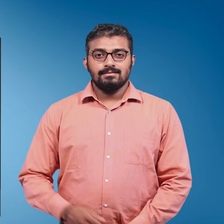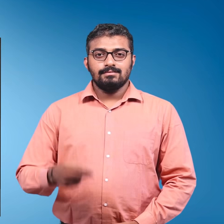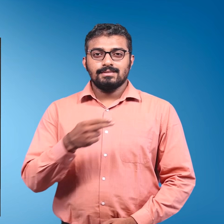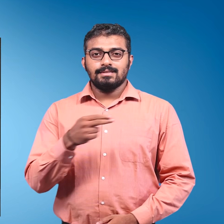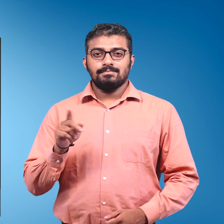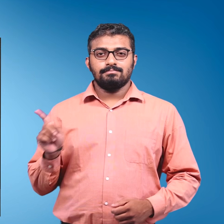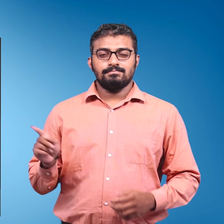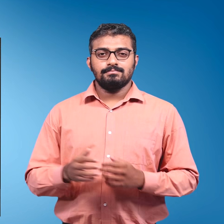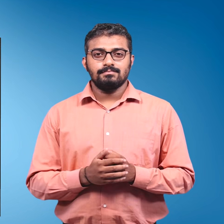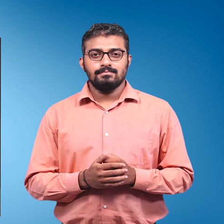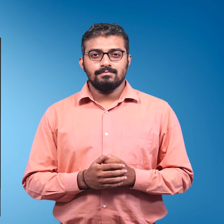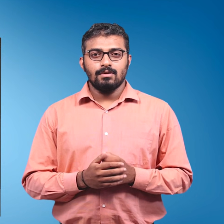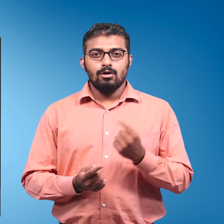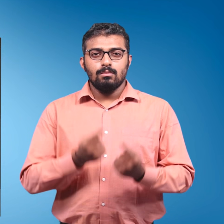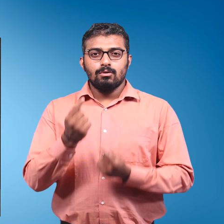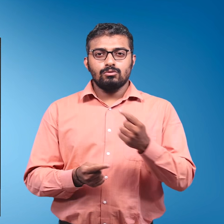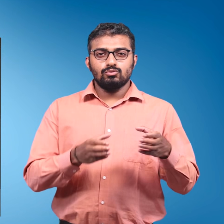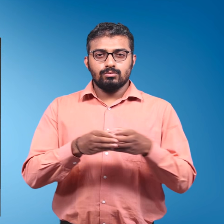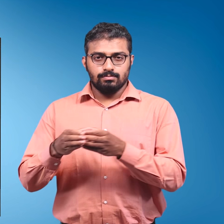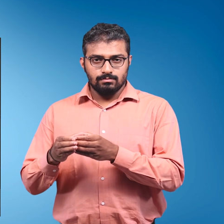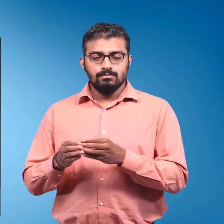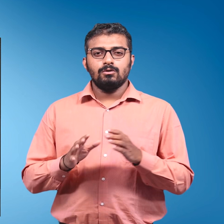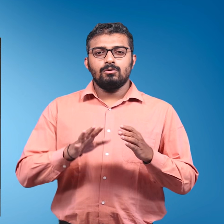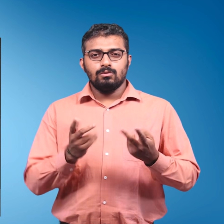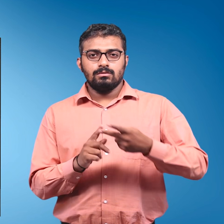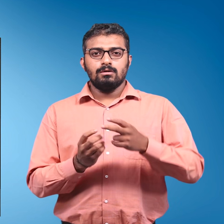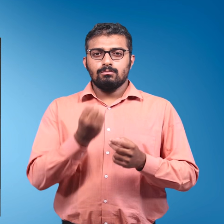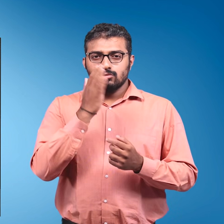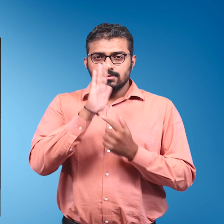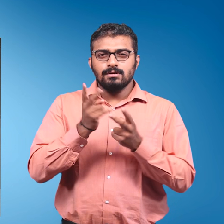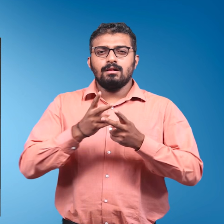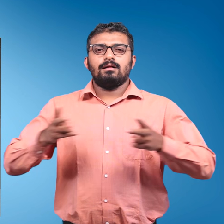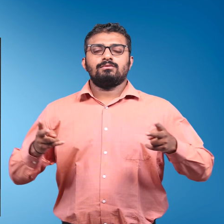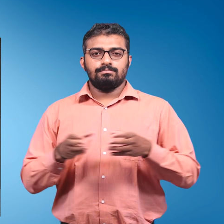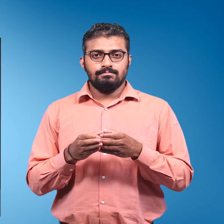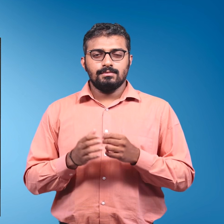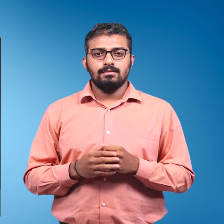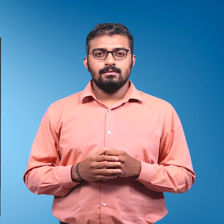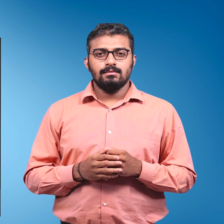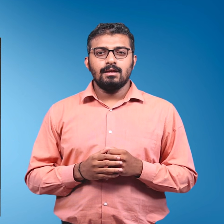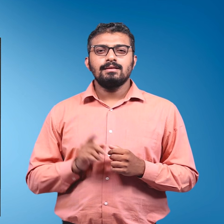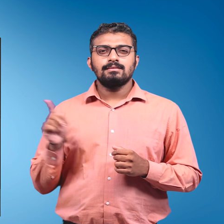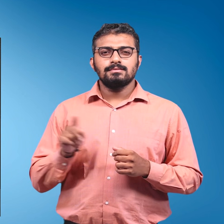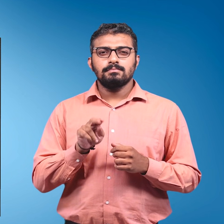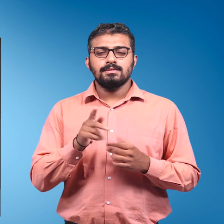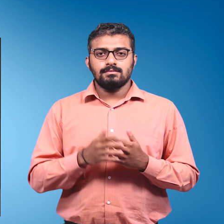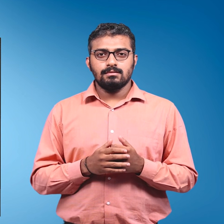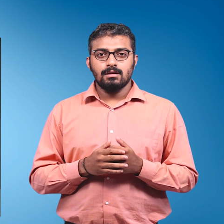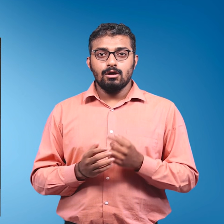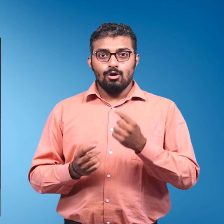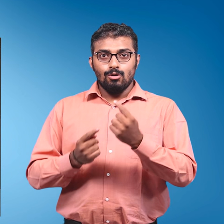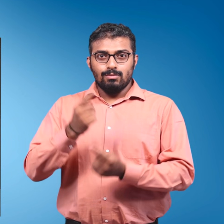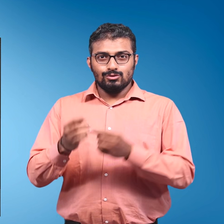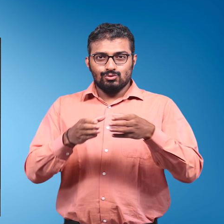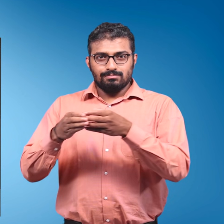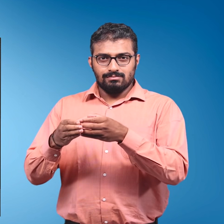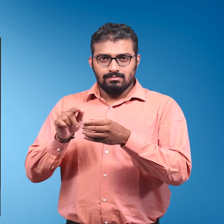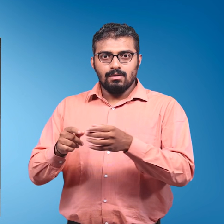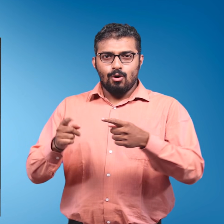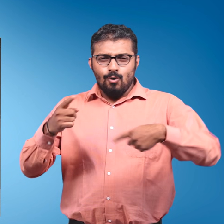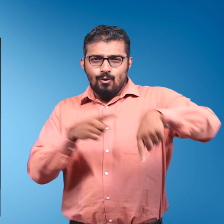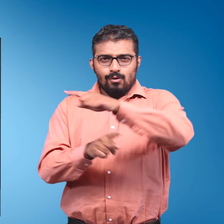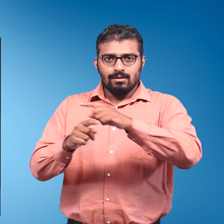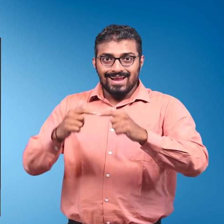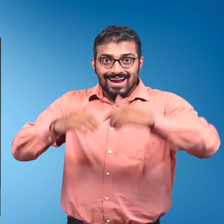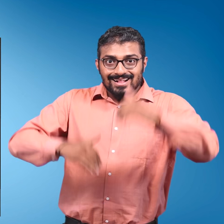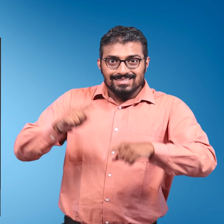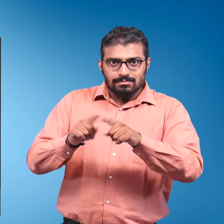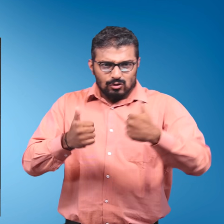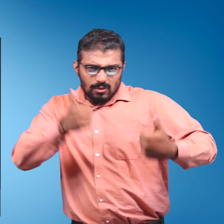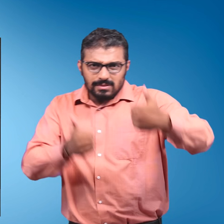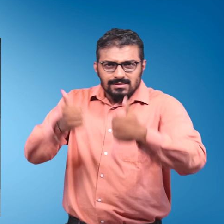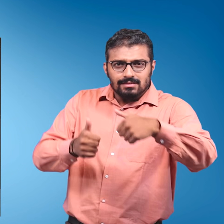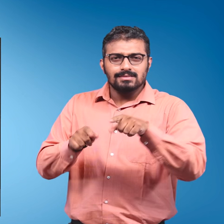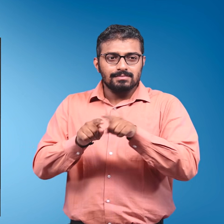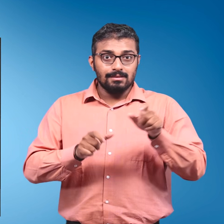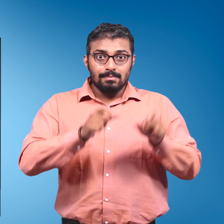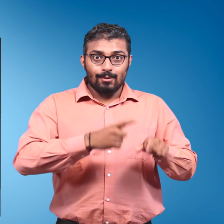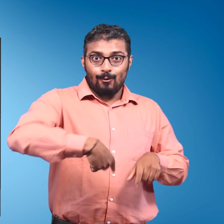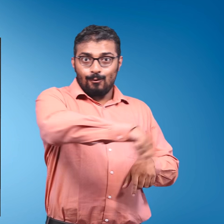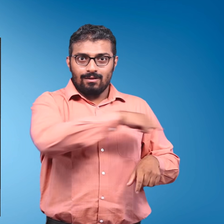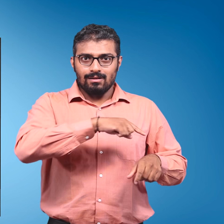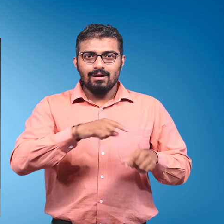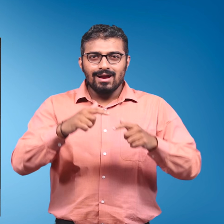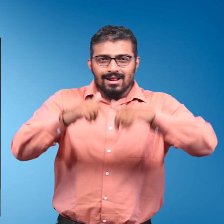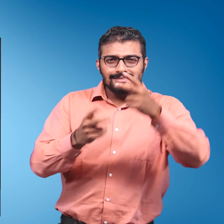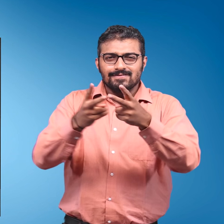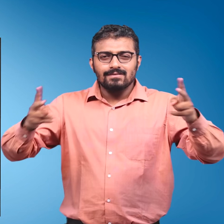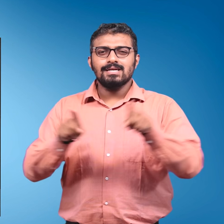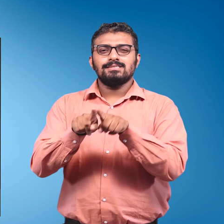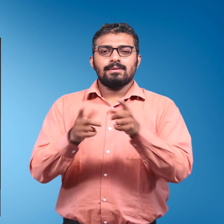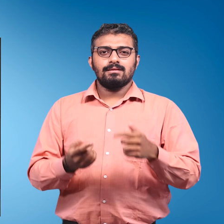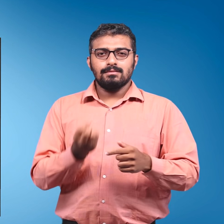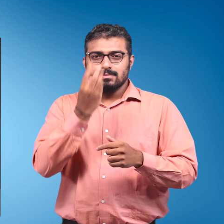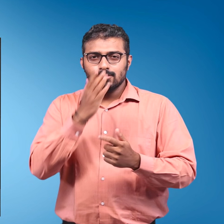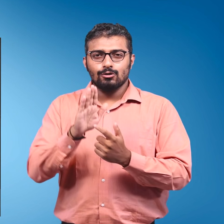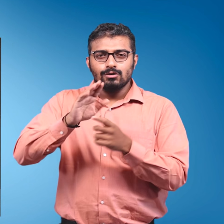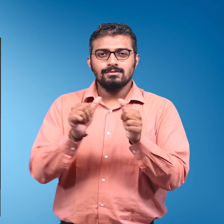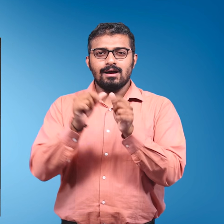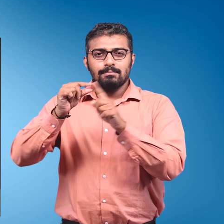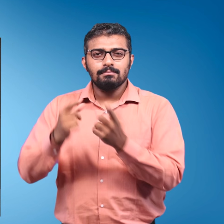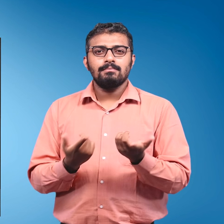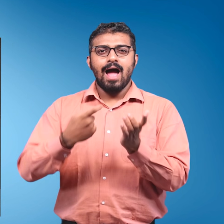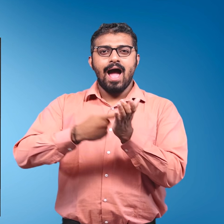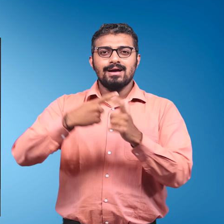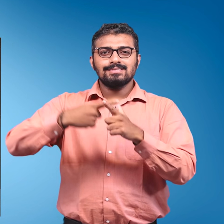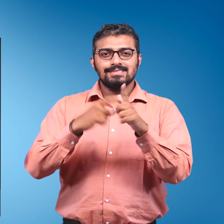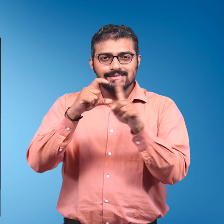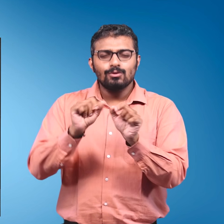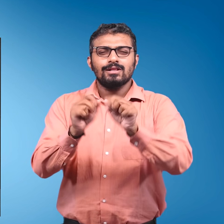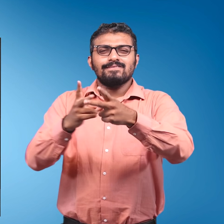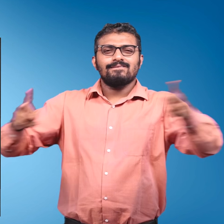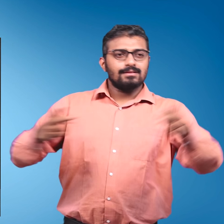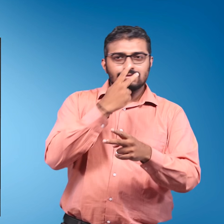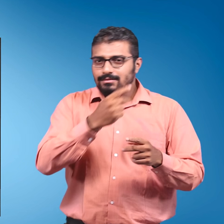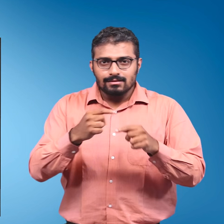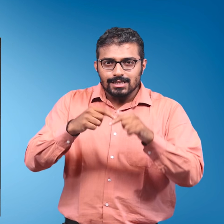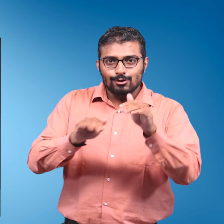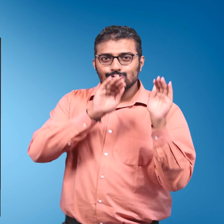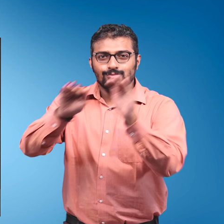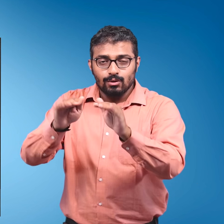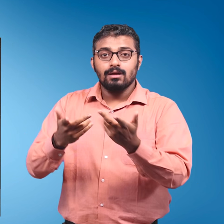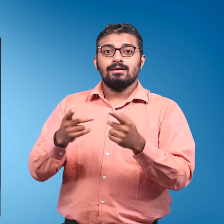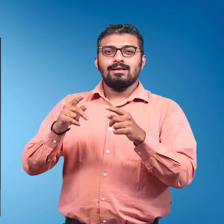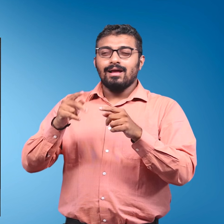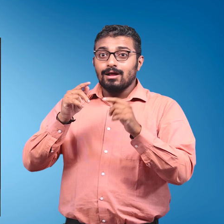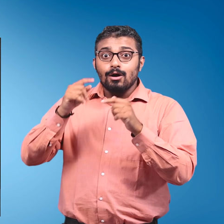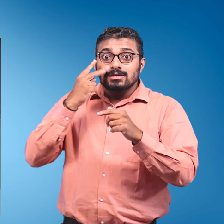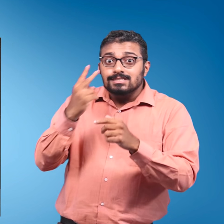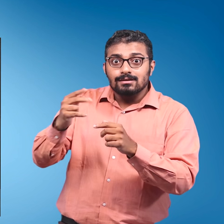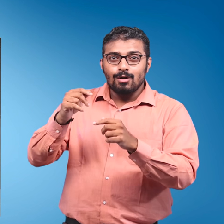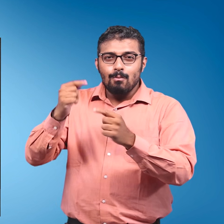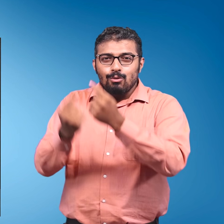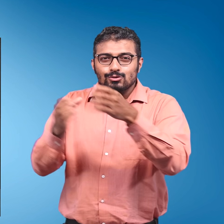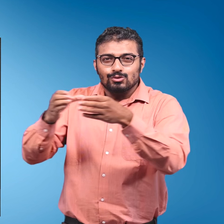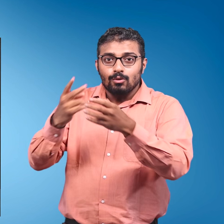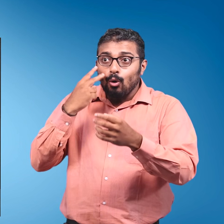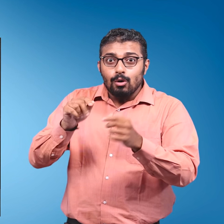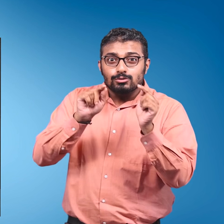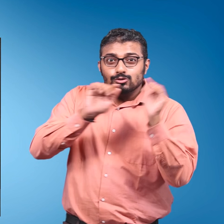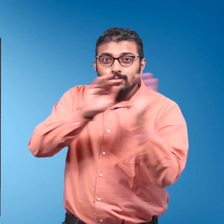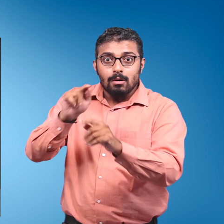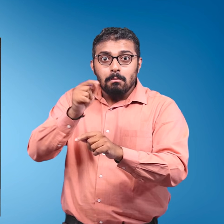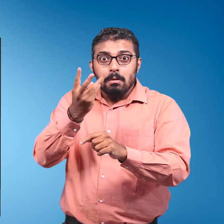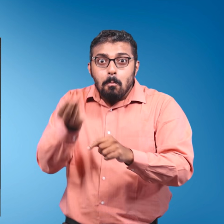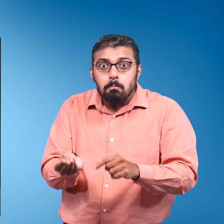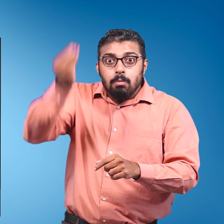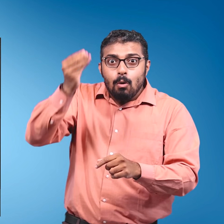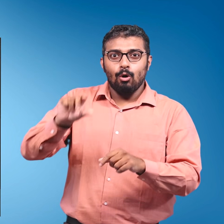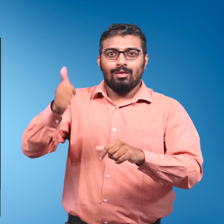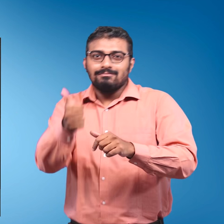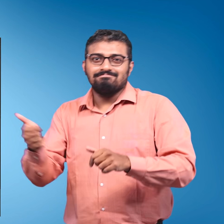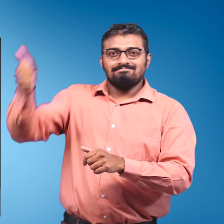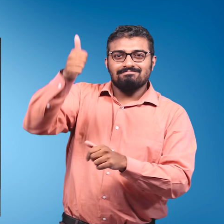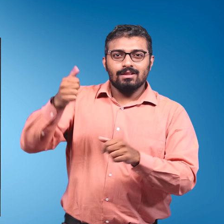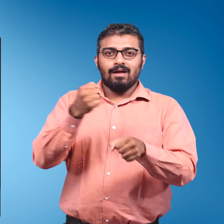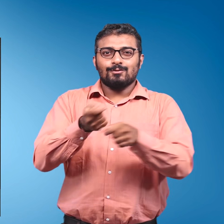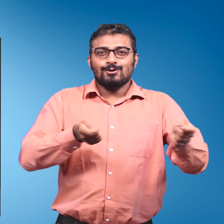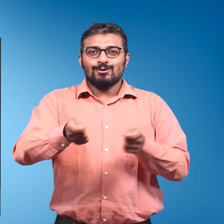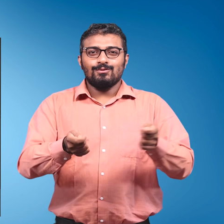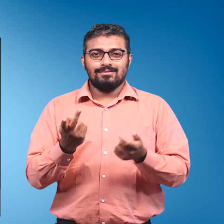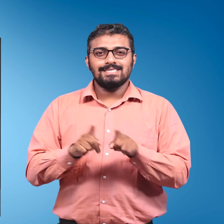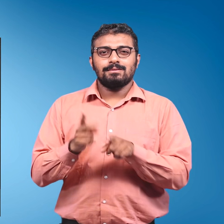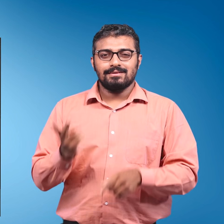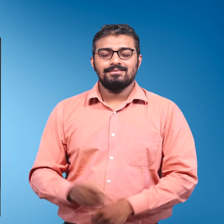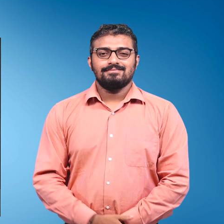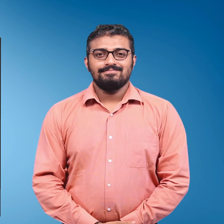Political Party This sign means political party. A political party refers to an organization which fights in elections. People usually stand for elections in the names of different political parties, for example, BJP, Congress, AAP, RJD, etc. A political party that wins majority votes forms the government.